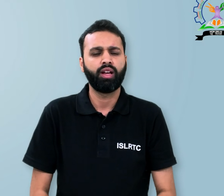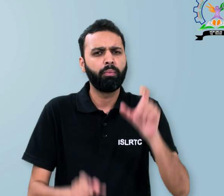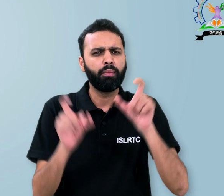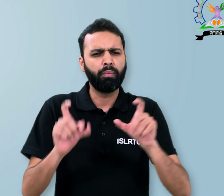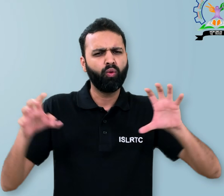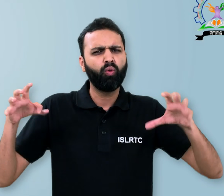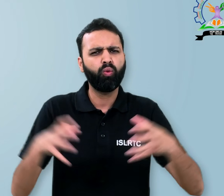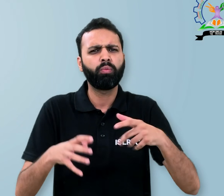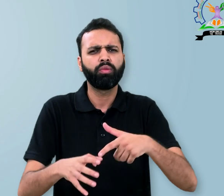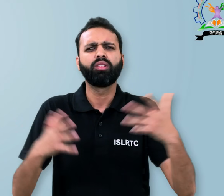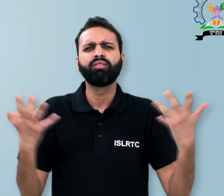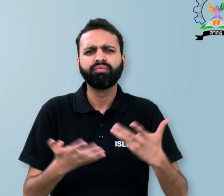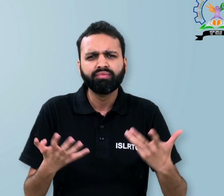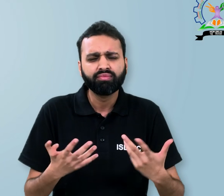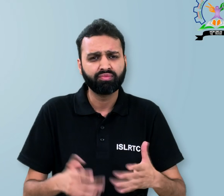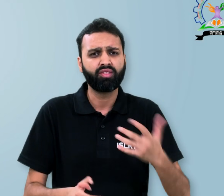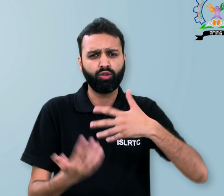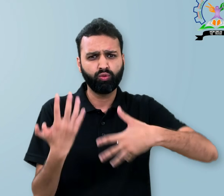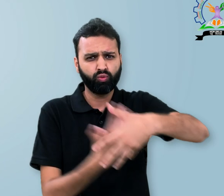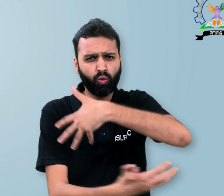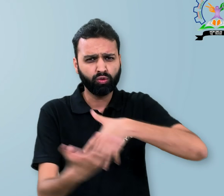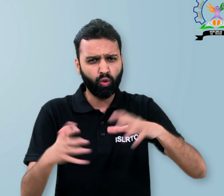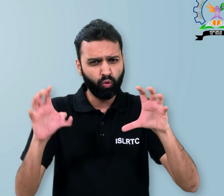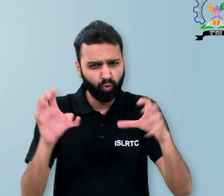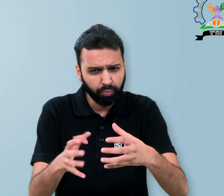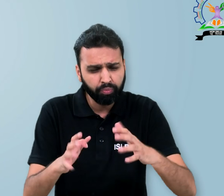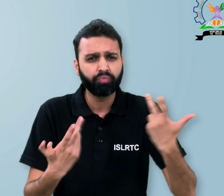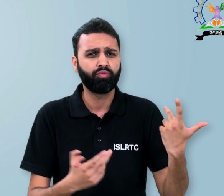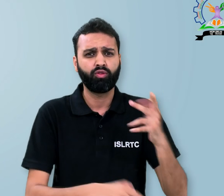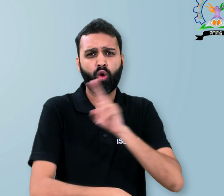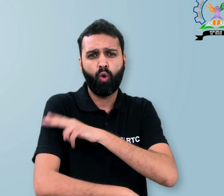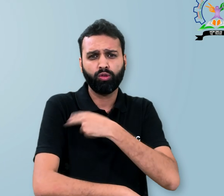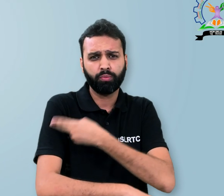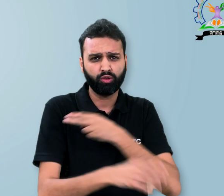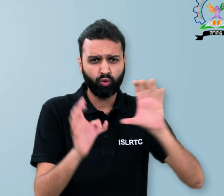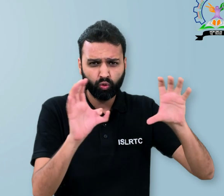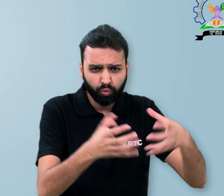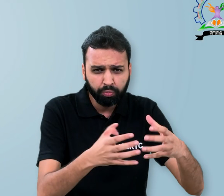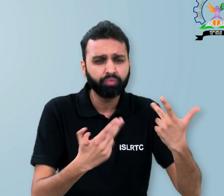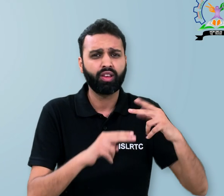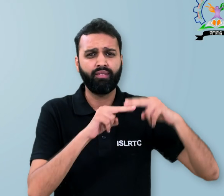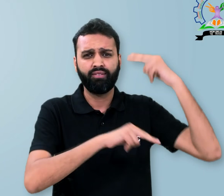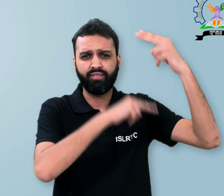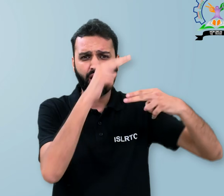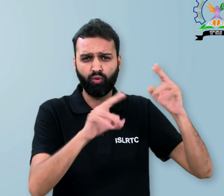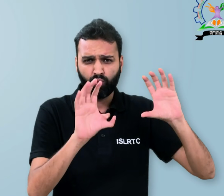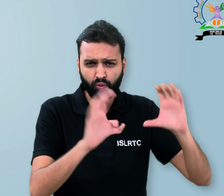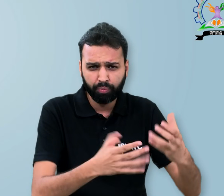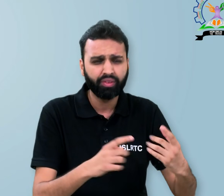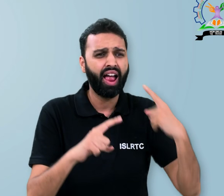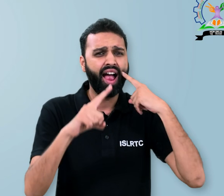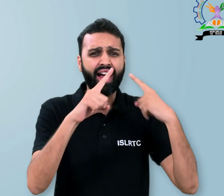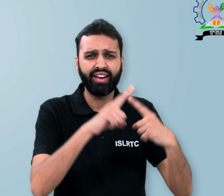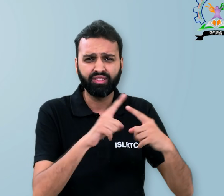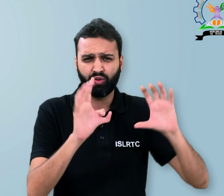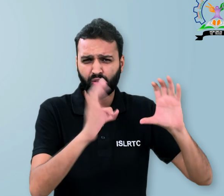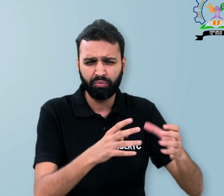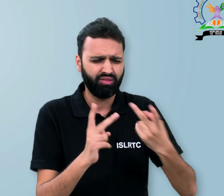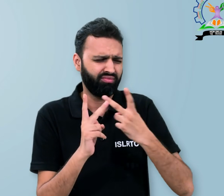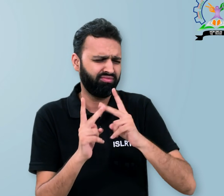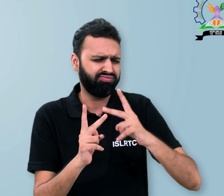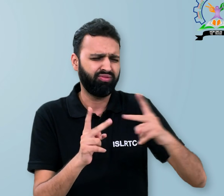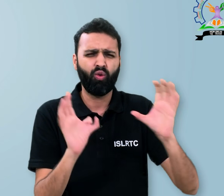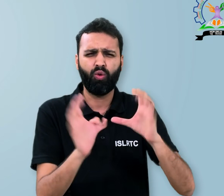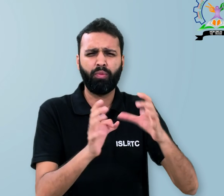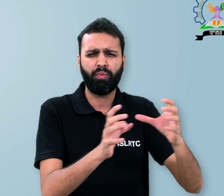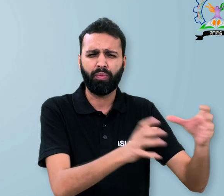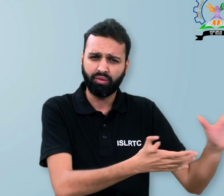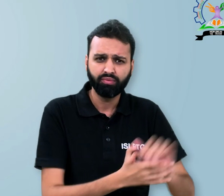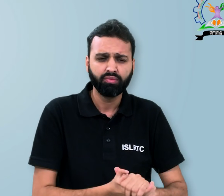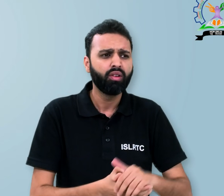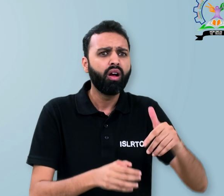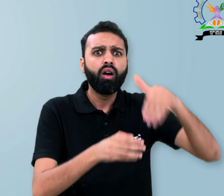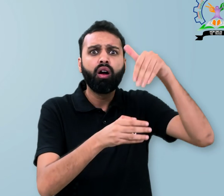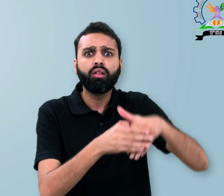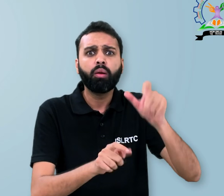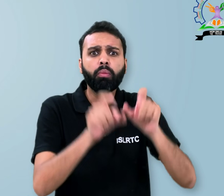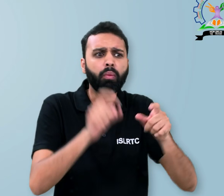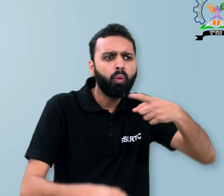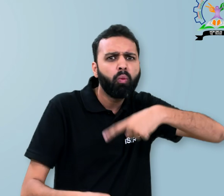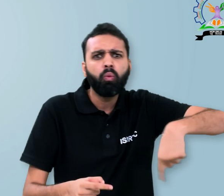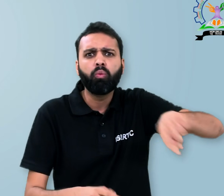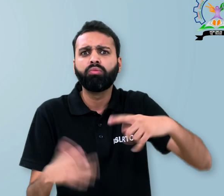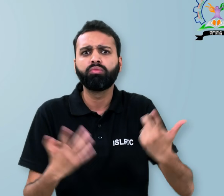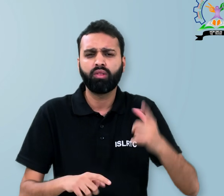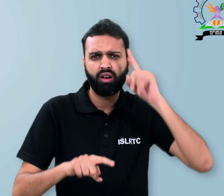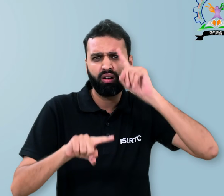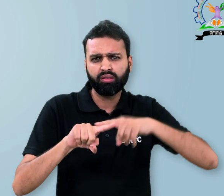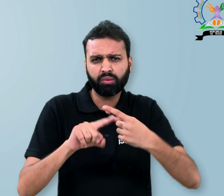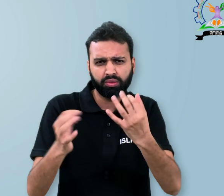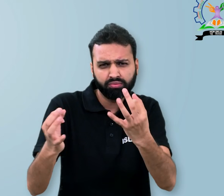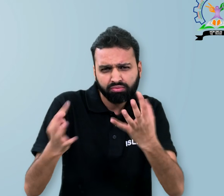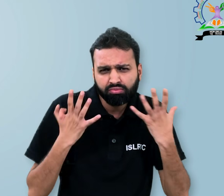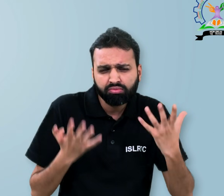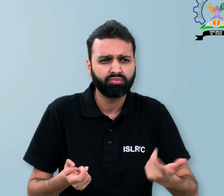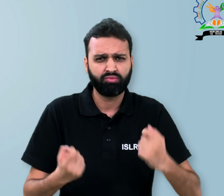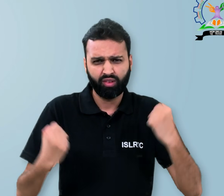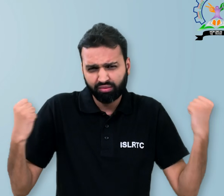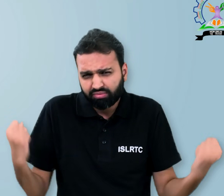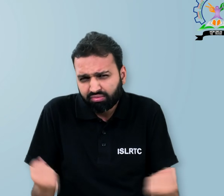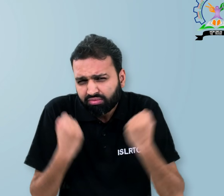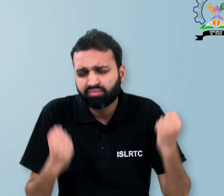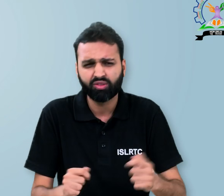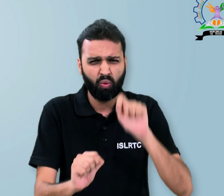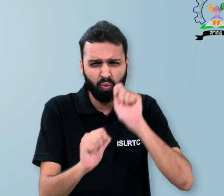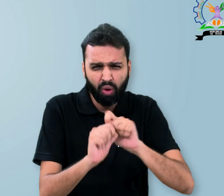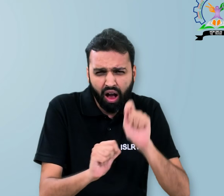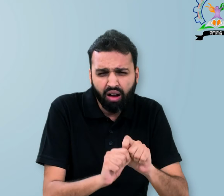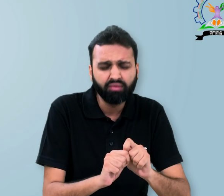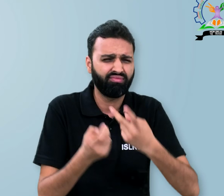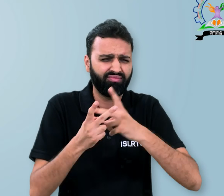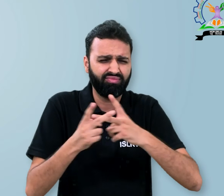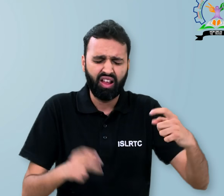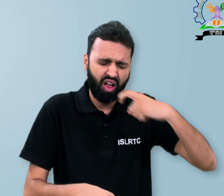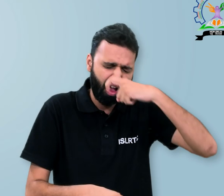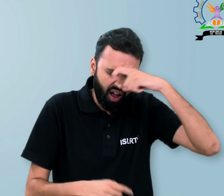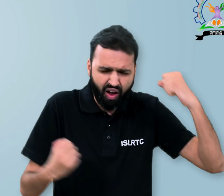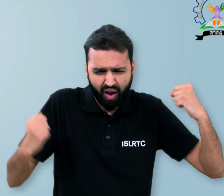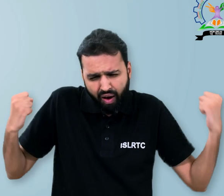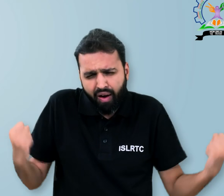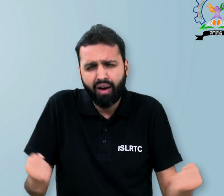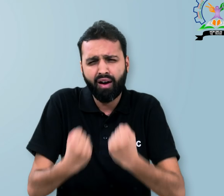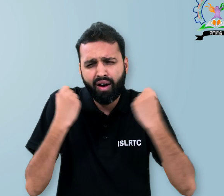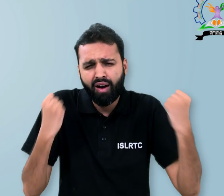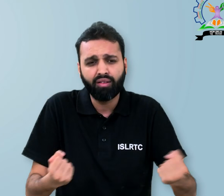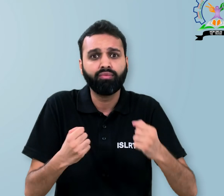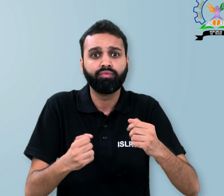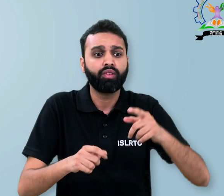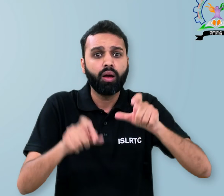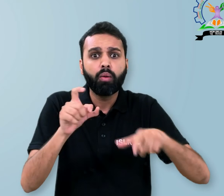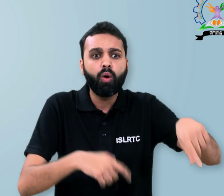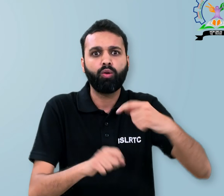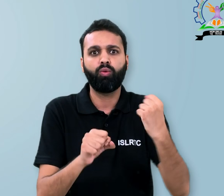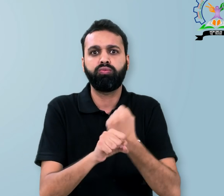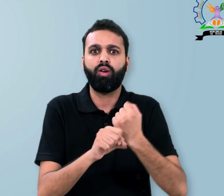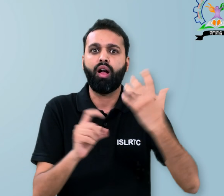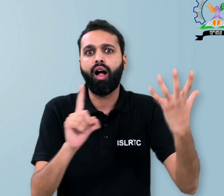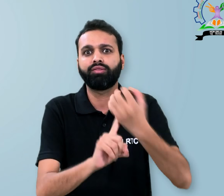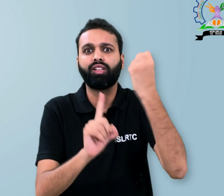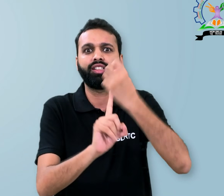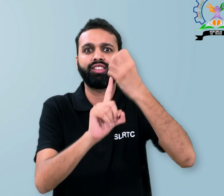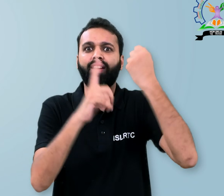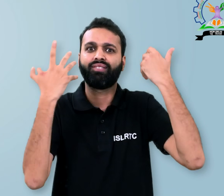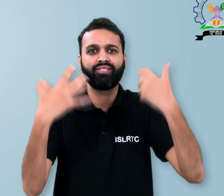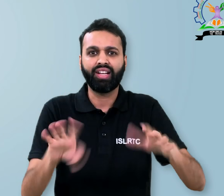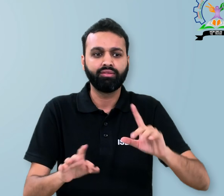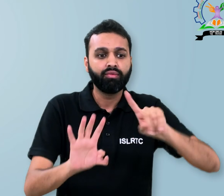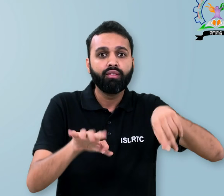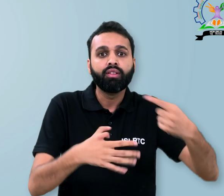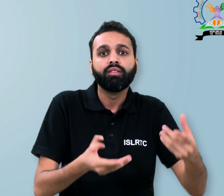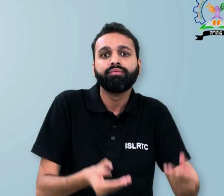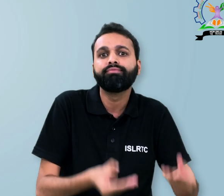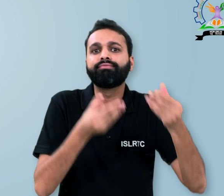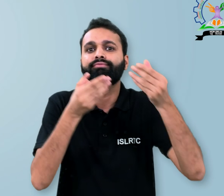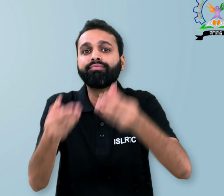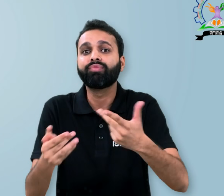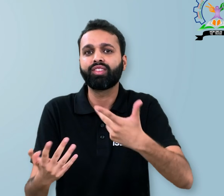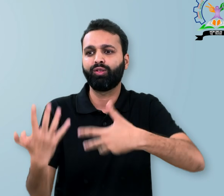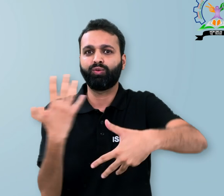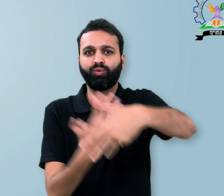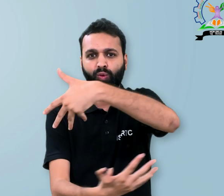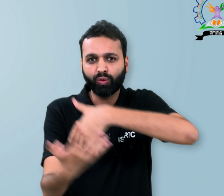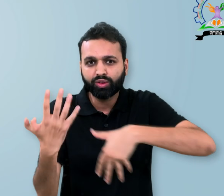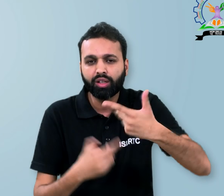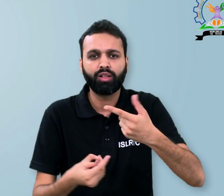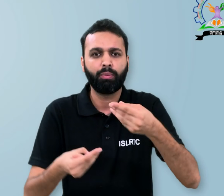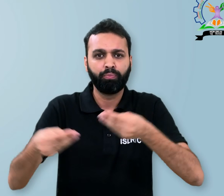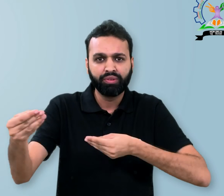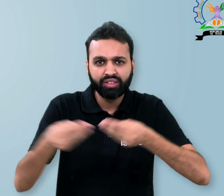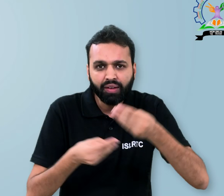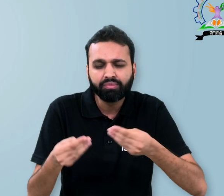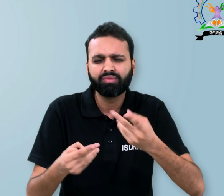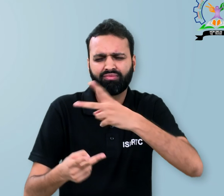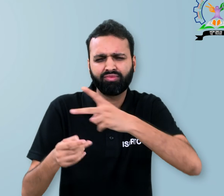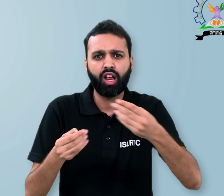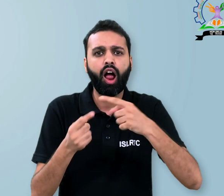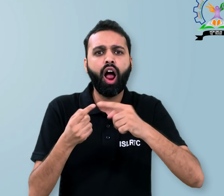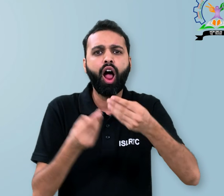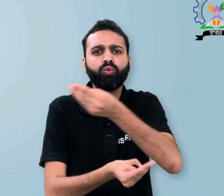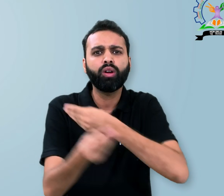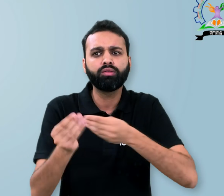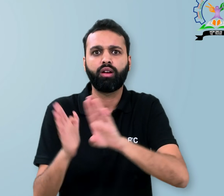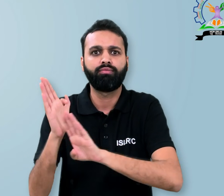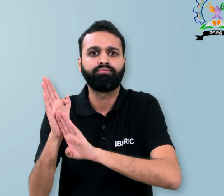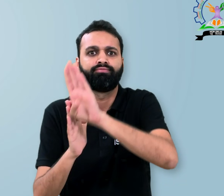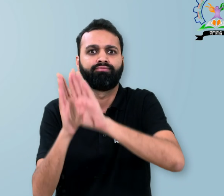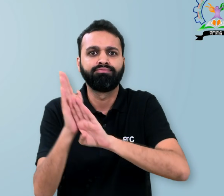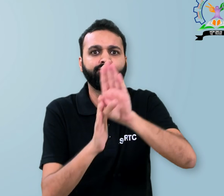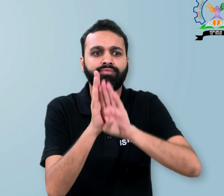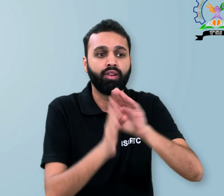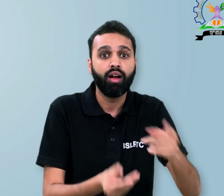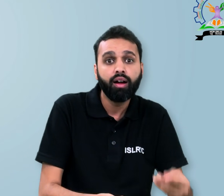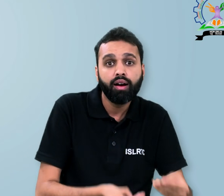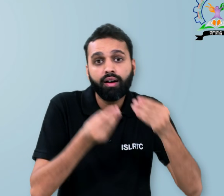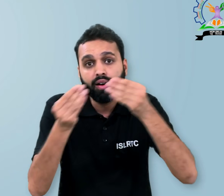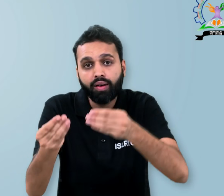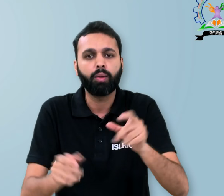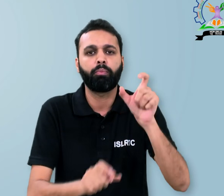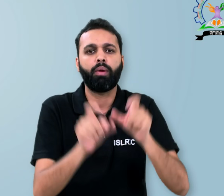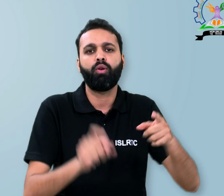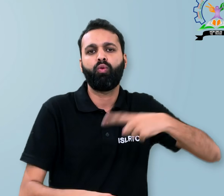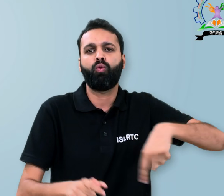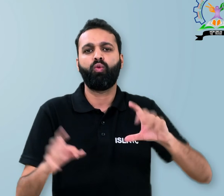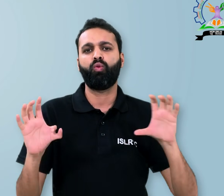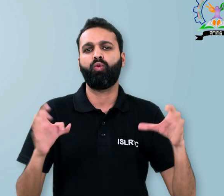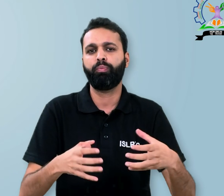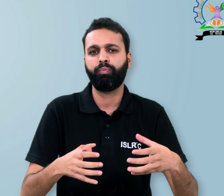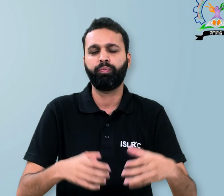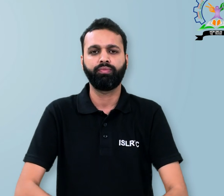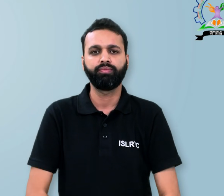Human resources refer to the individuals within an organization or society who provide their labor, skills, knowledge, and abilities to contribute to economic or social productivity.